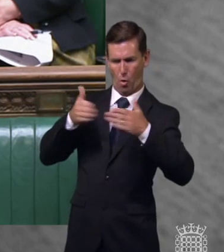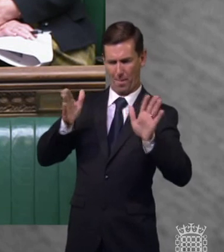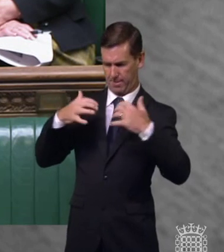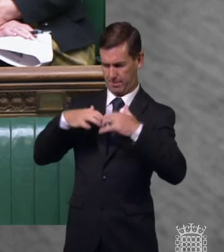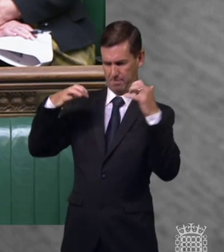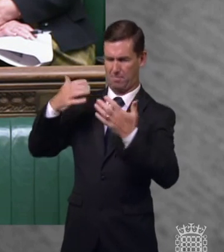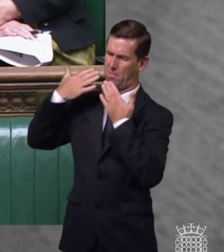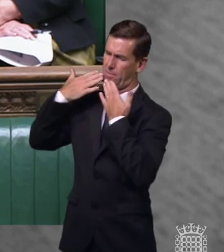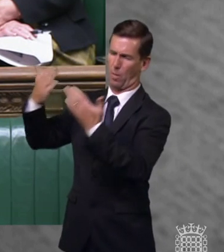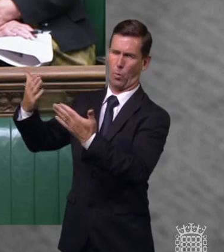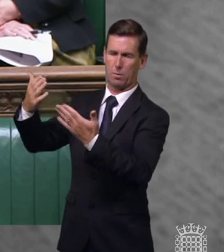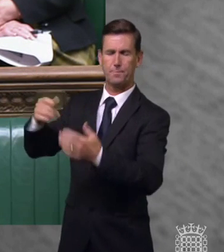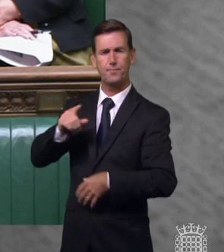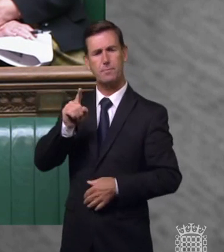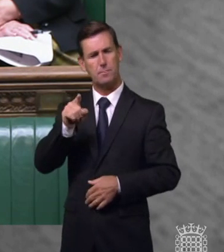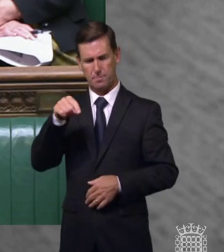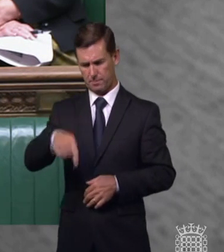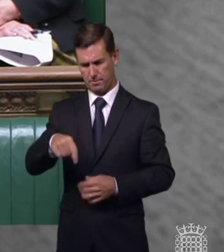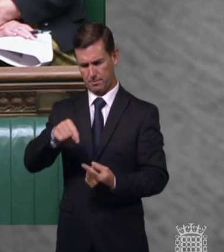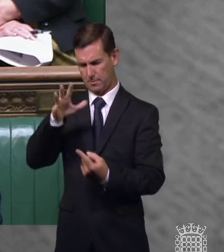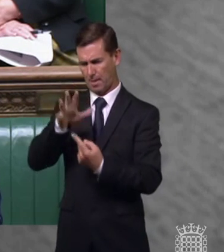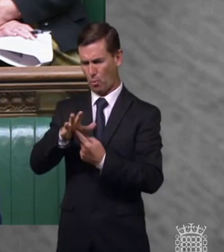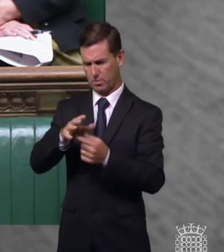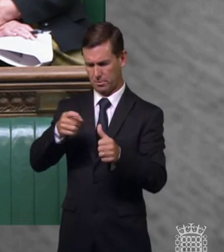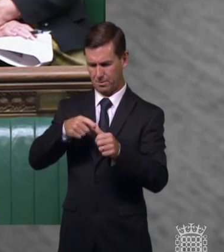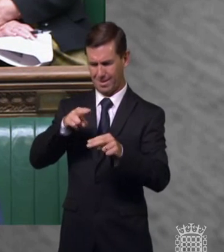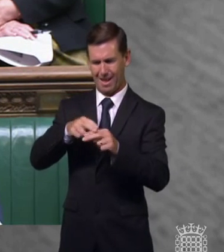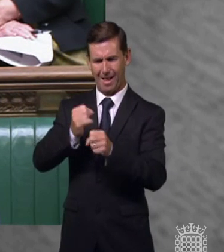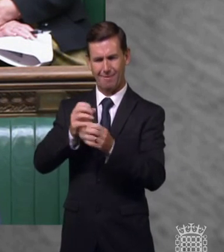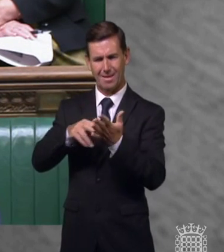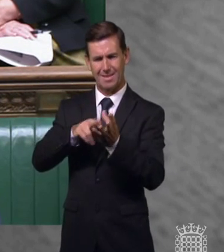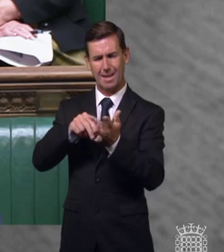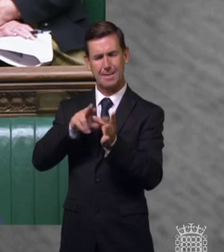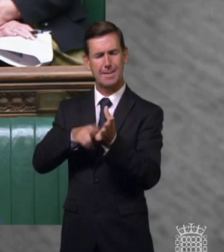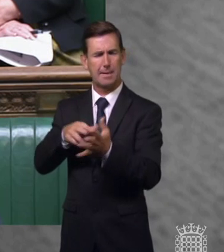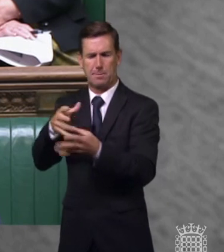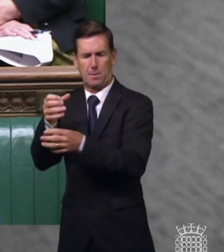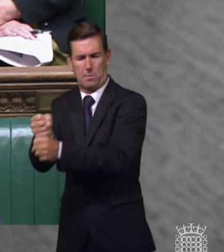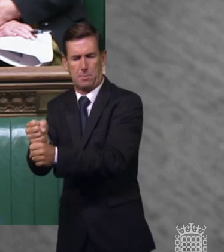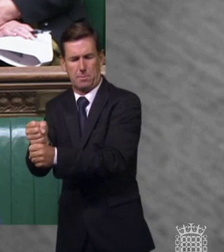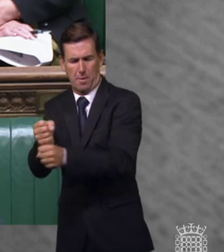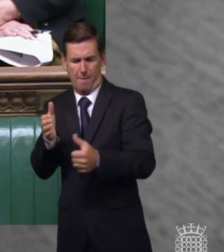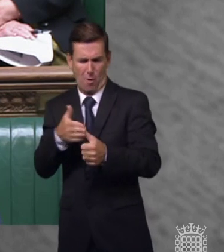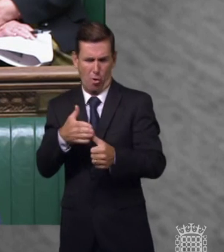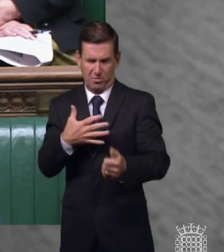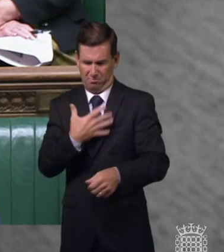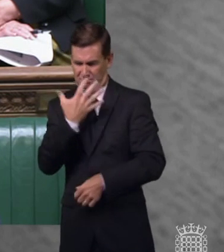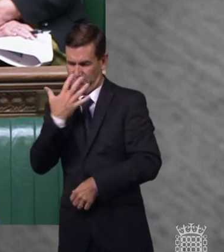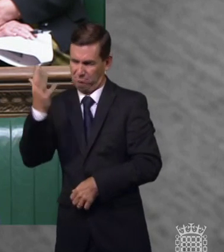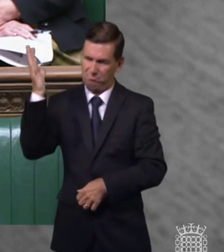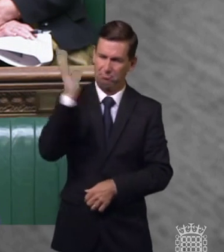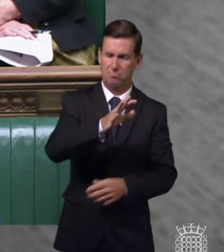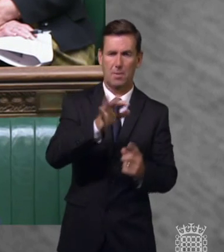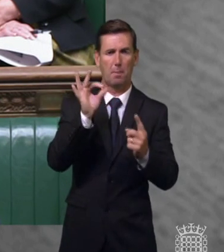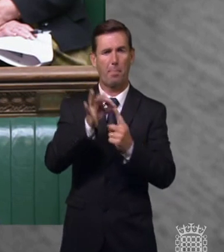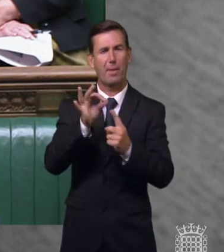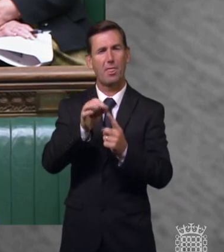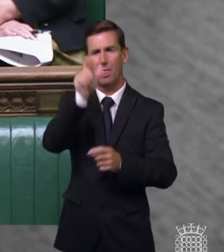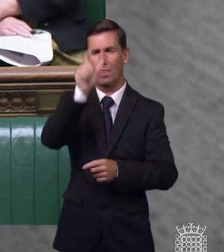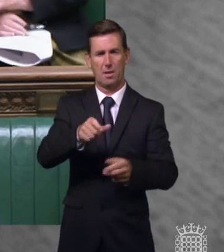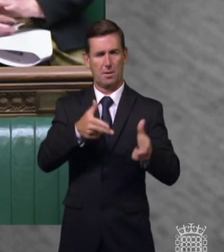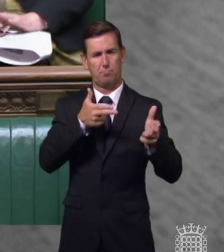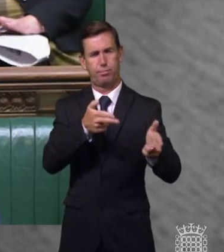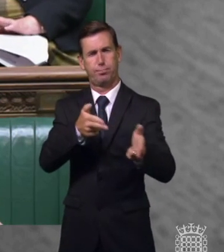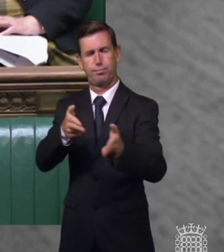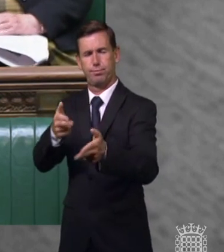Before I come to the urgent issue at hand, let me join you, Mr Speaker, and the Prime Minister in condemning the appalling shootings in Plymouth last week.